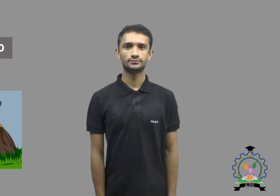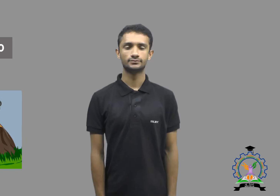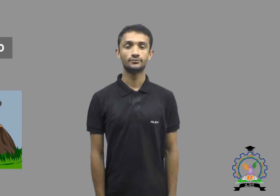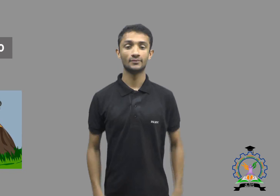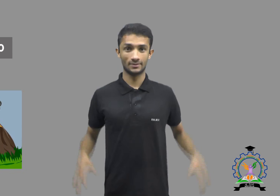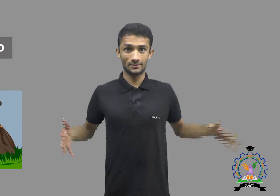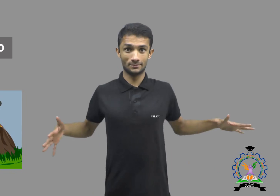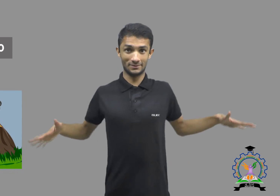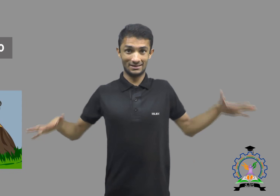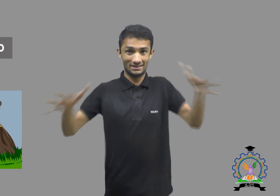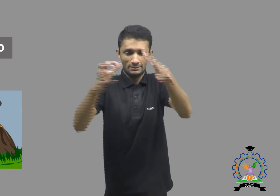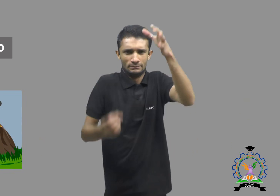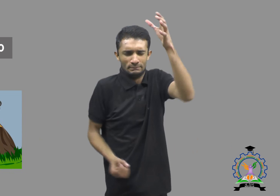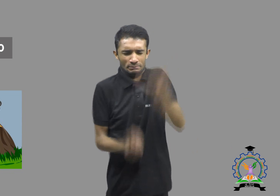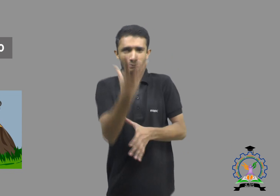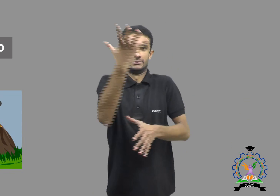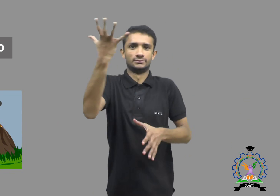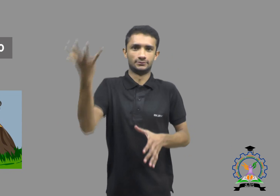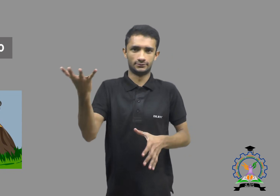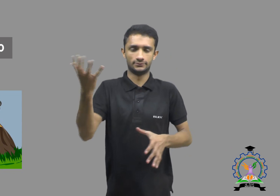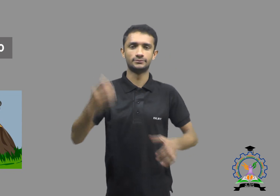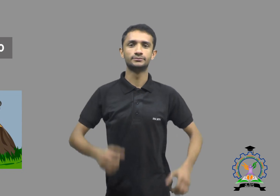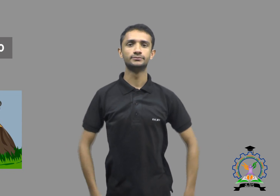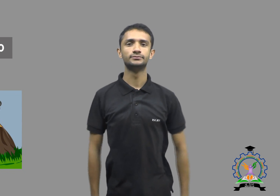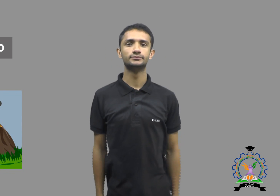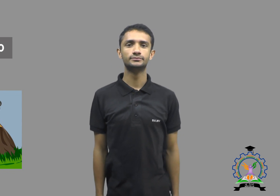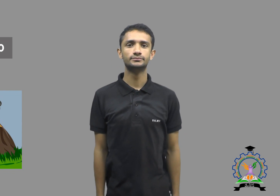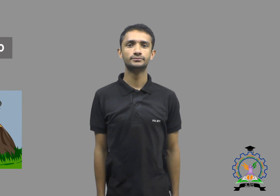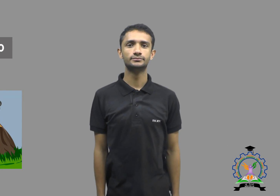Volcano